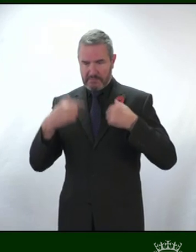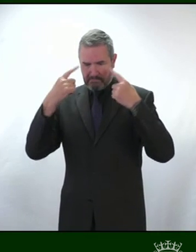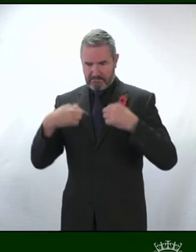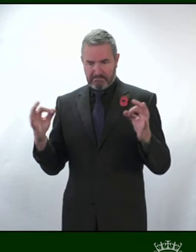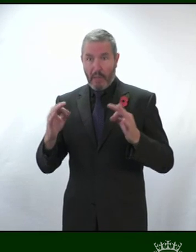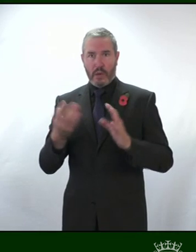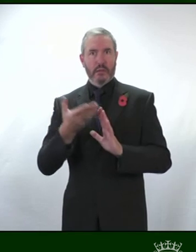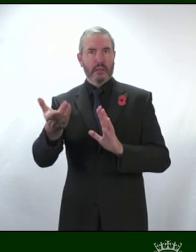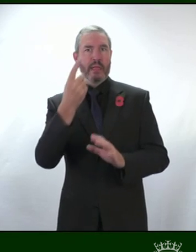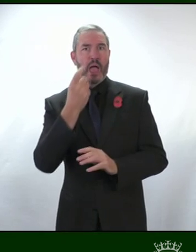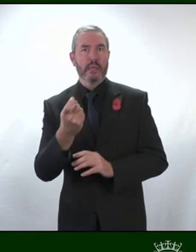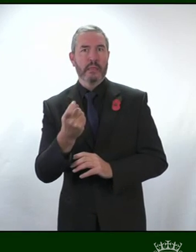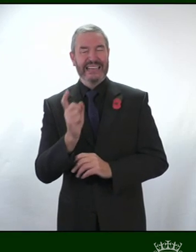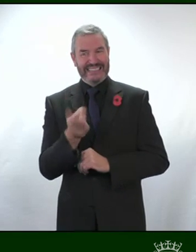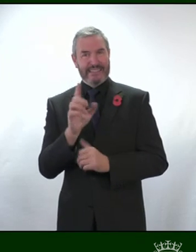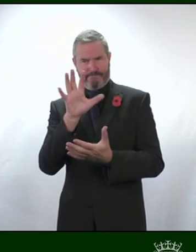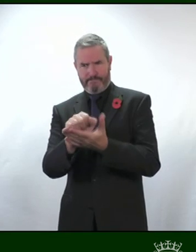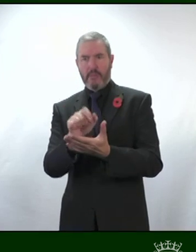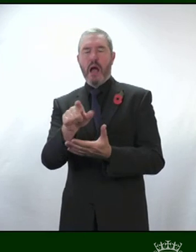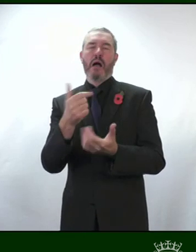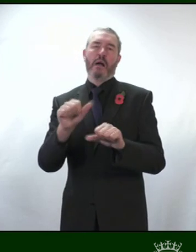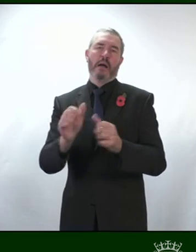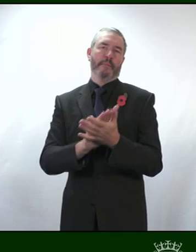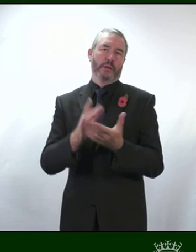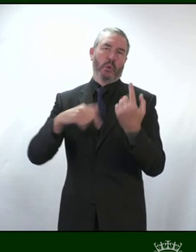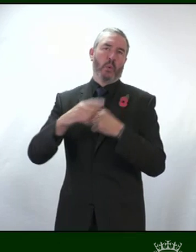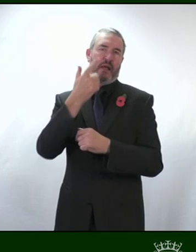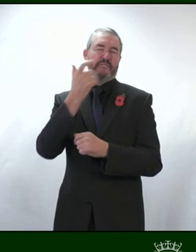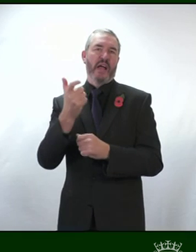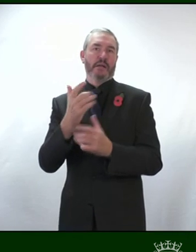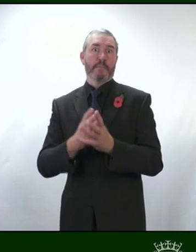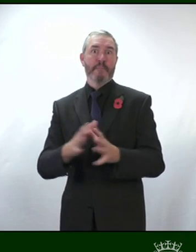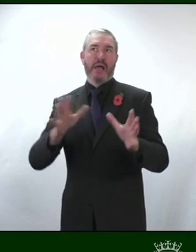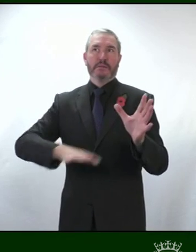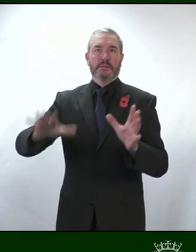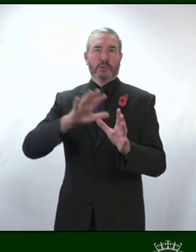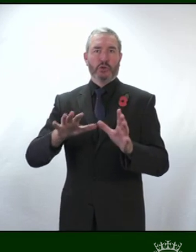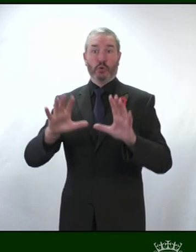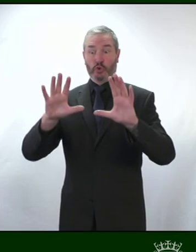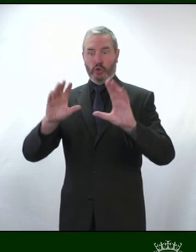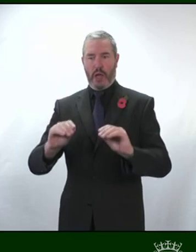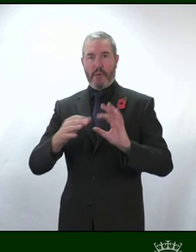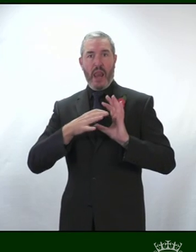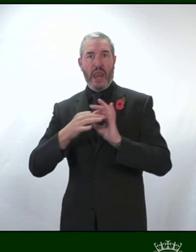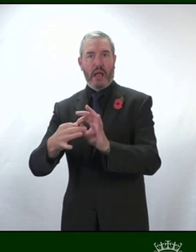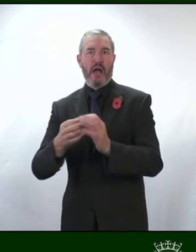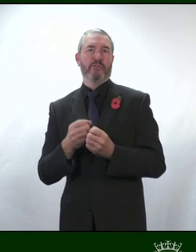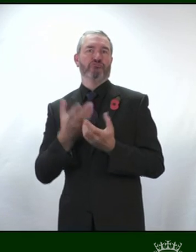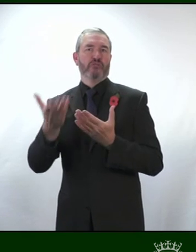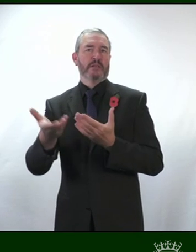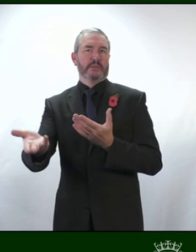That will enable us to find new ways on a mass scale to break the chains of transmission.